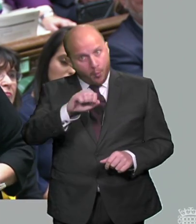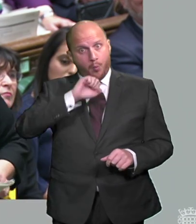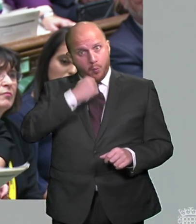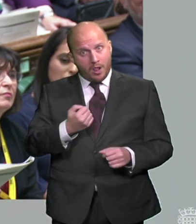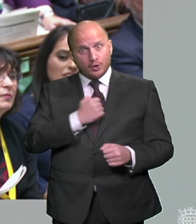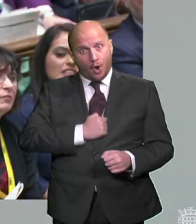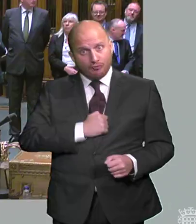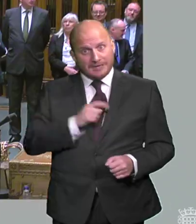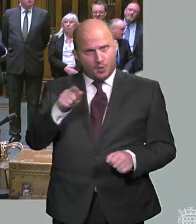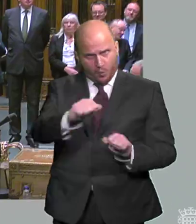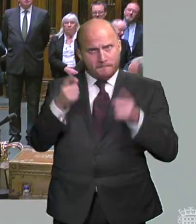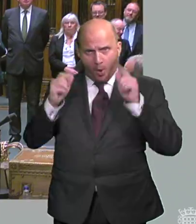Will he say sorry?